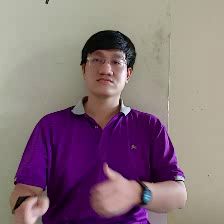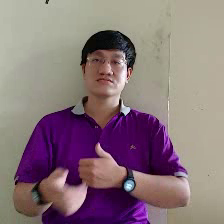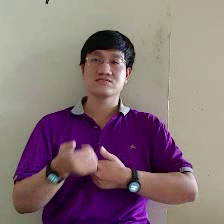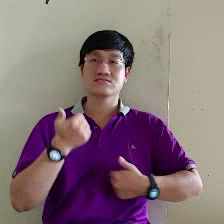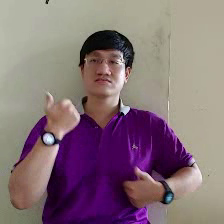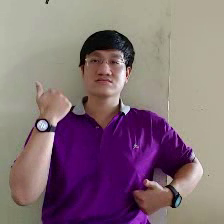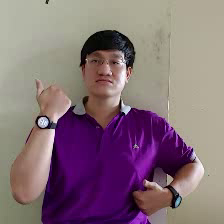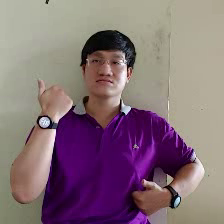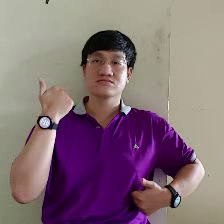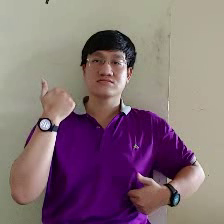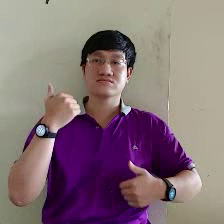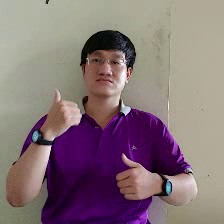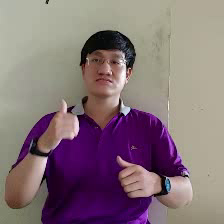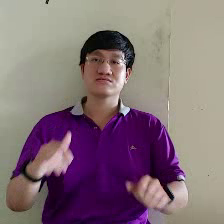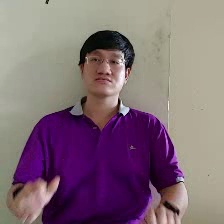Kết hôn